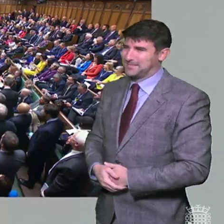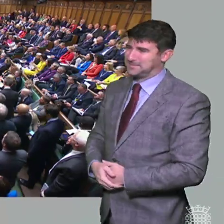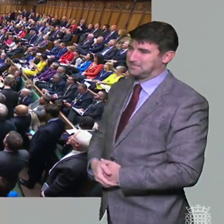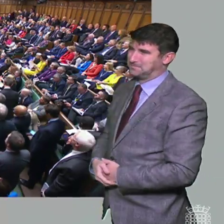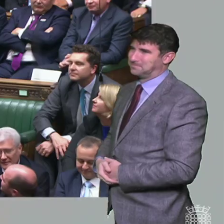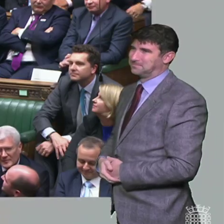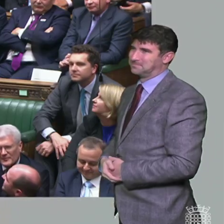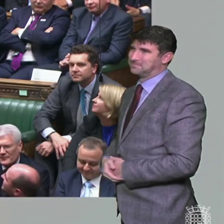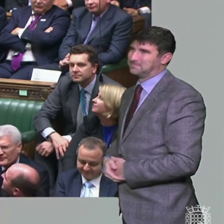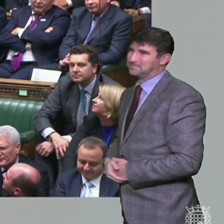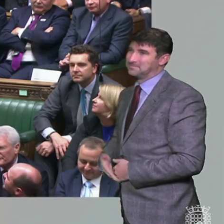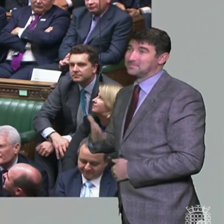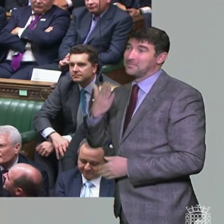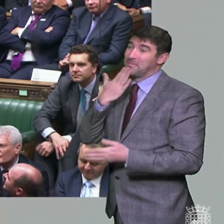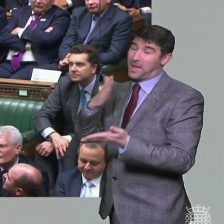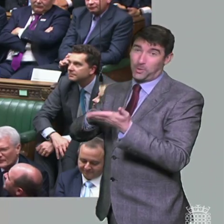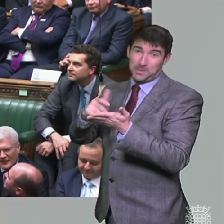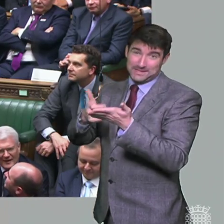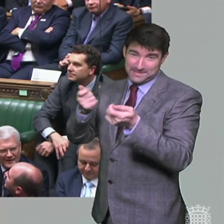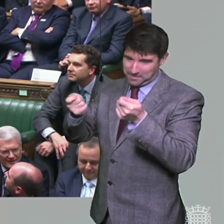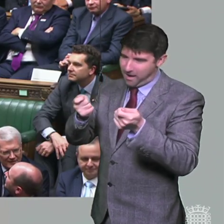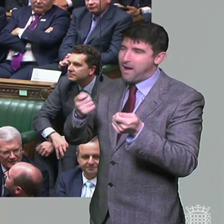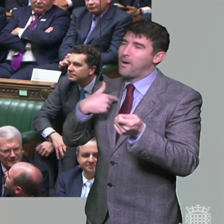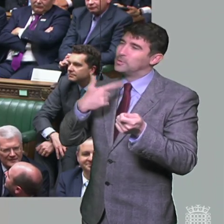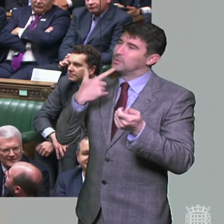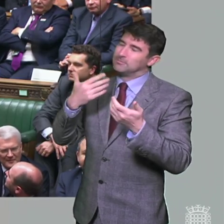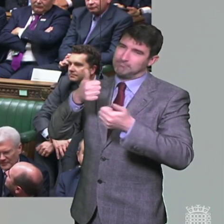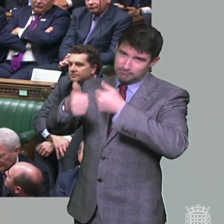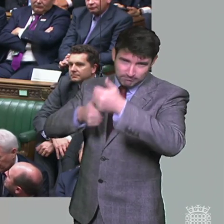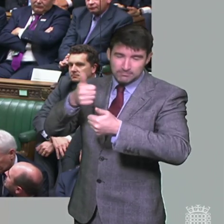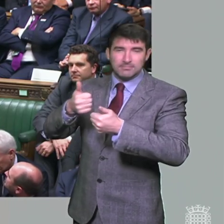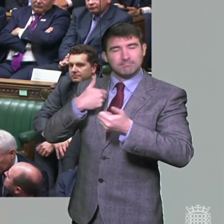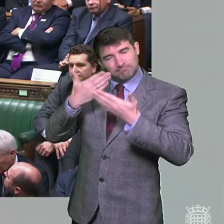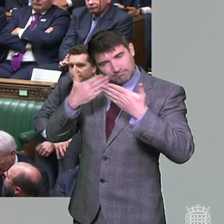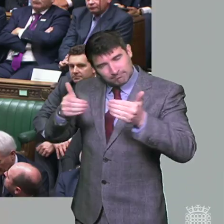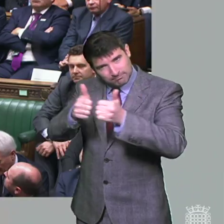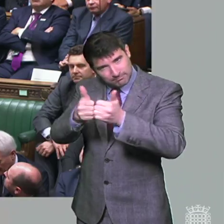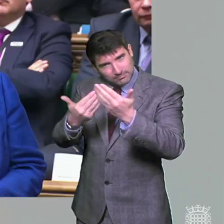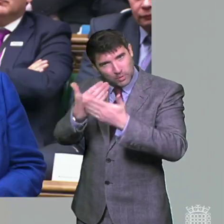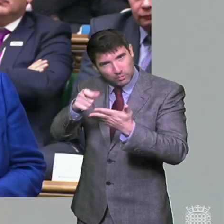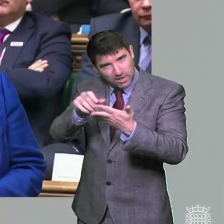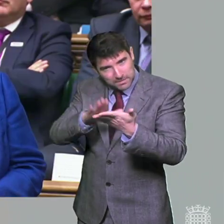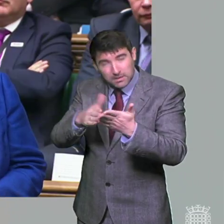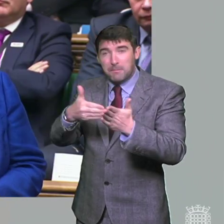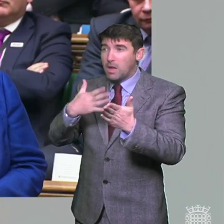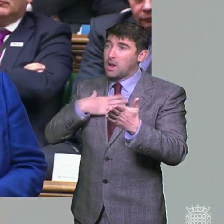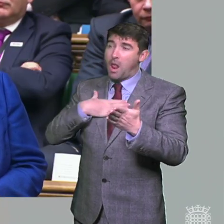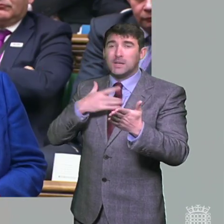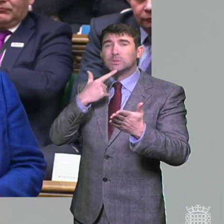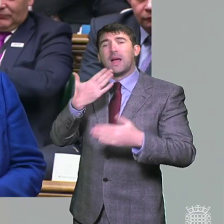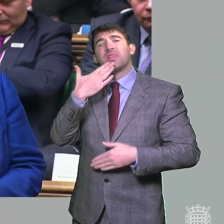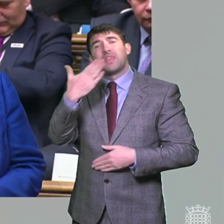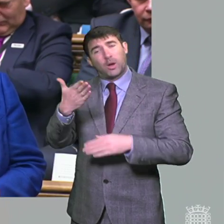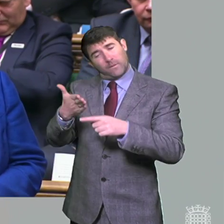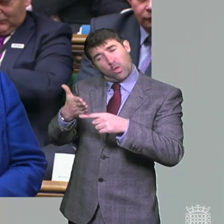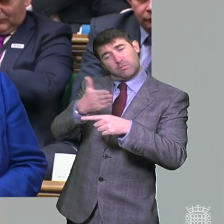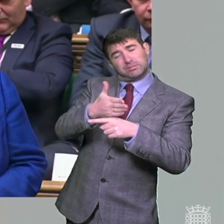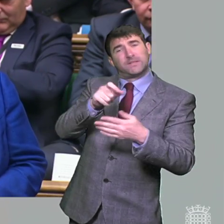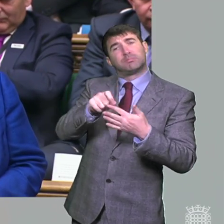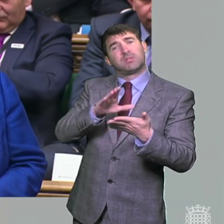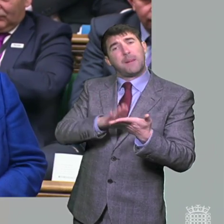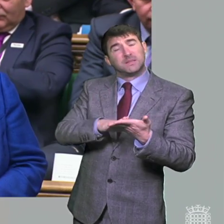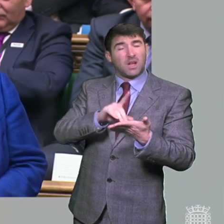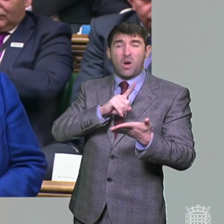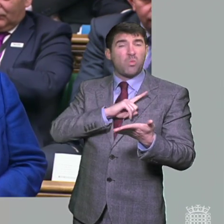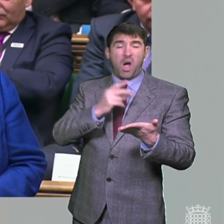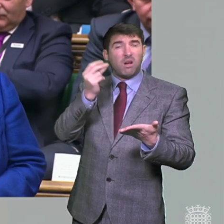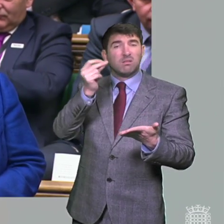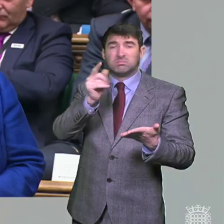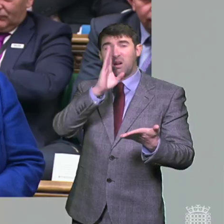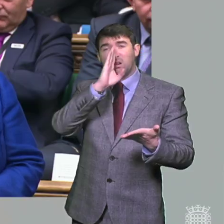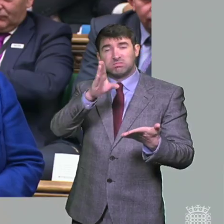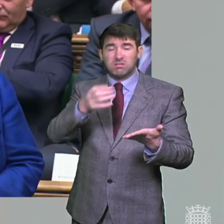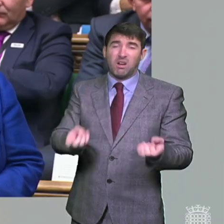Thank you, Mr Speaker. I congratulate my right honourable Friend our new Prime Minister and thank our previous Prime Minister for the straightforward way in which she handled her resignation.